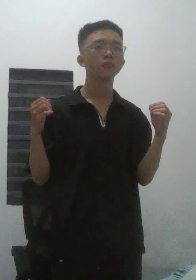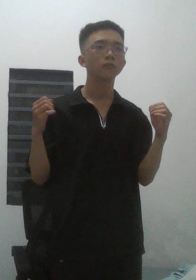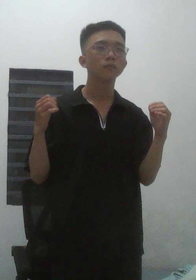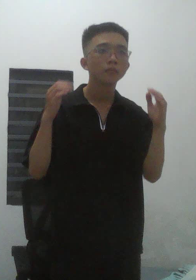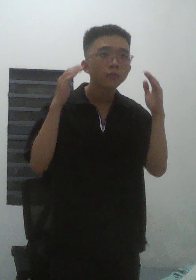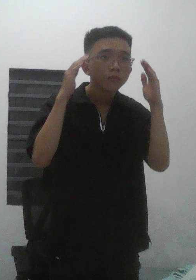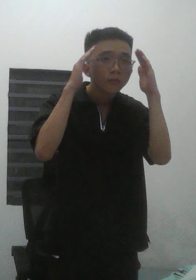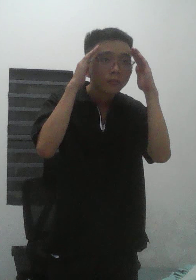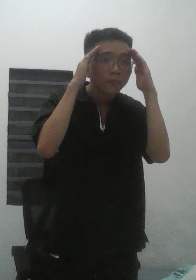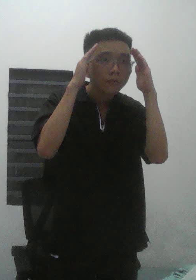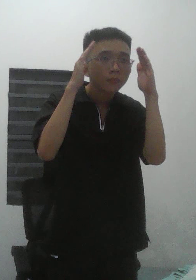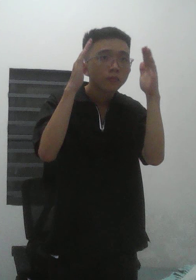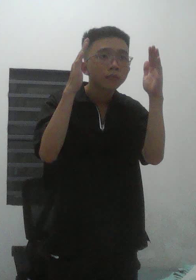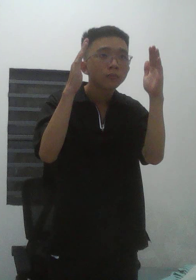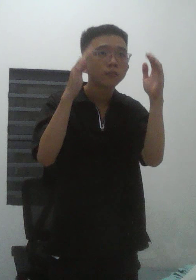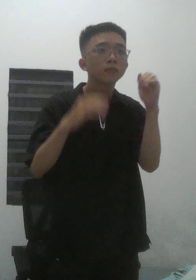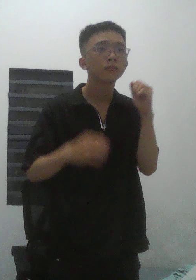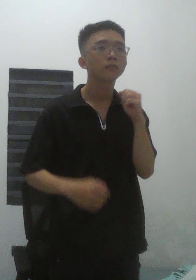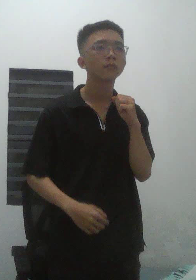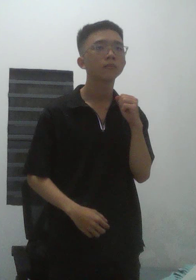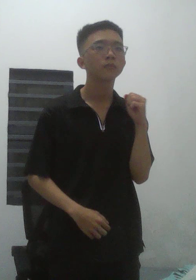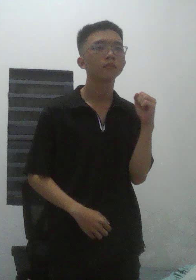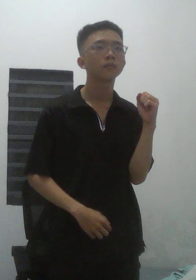khong quan tam